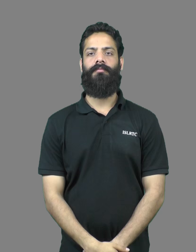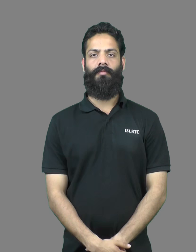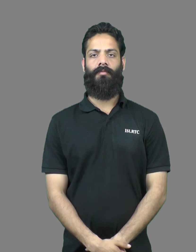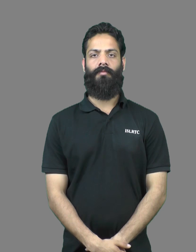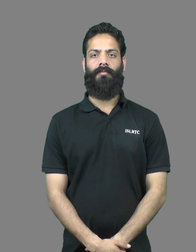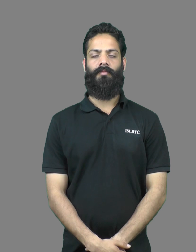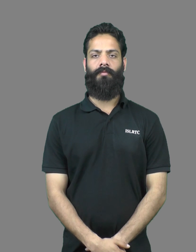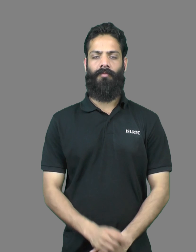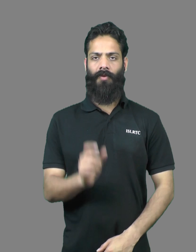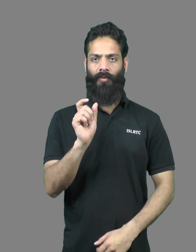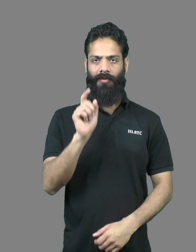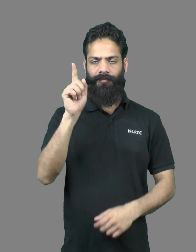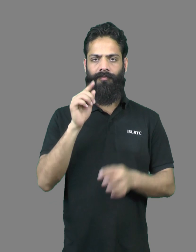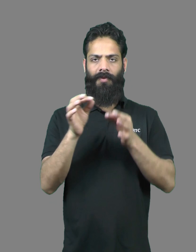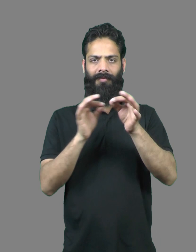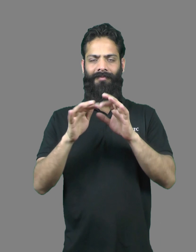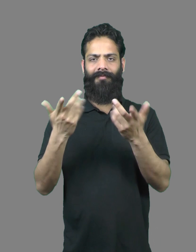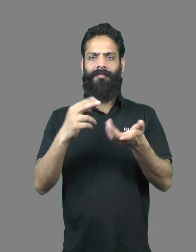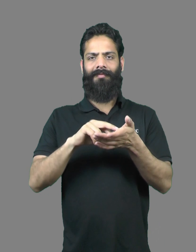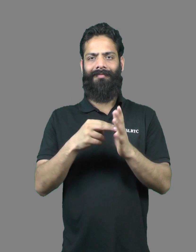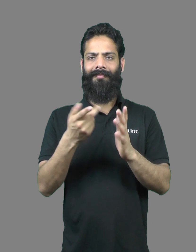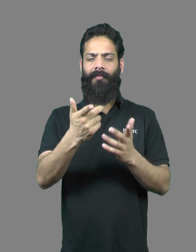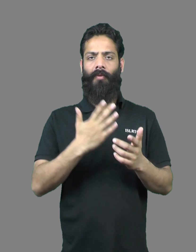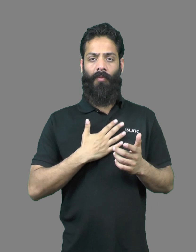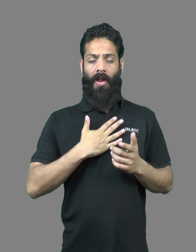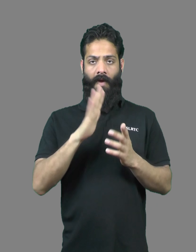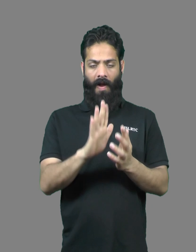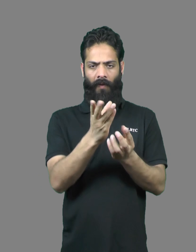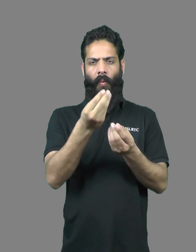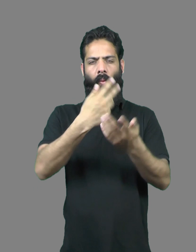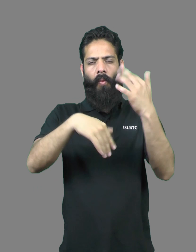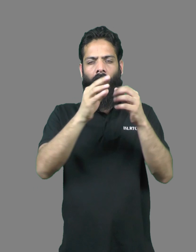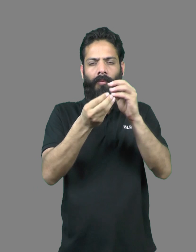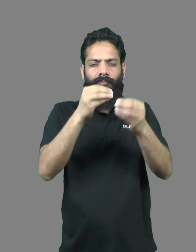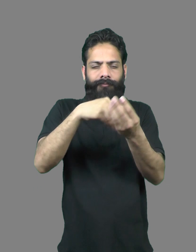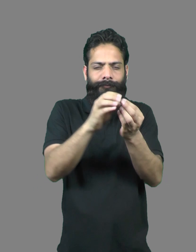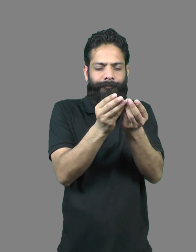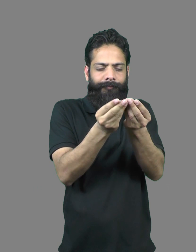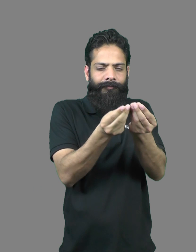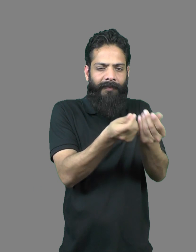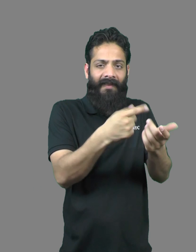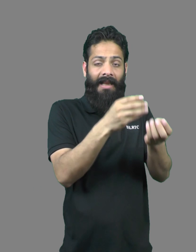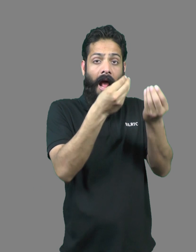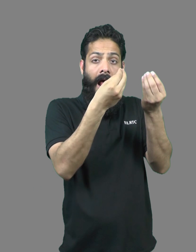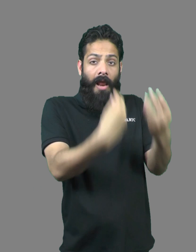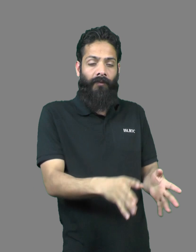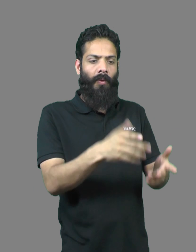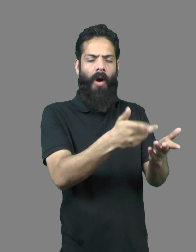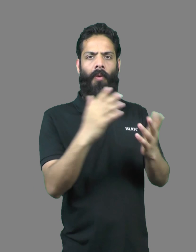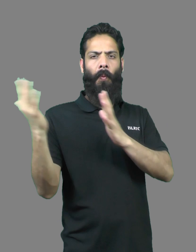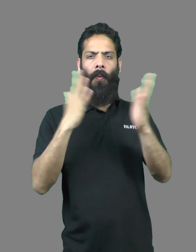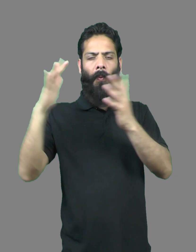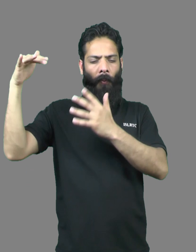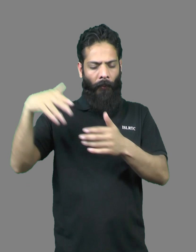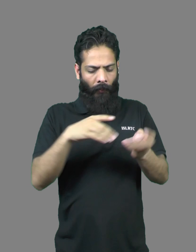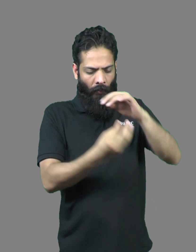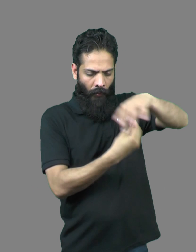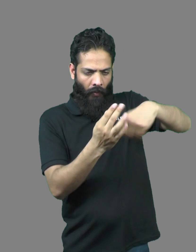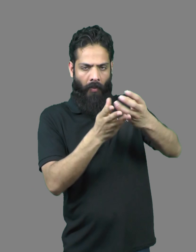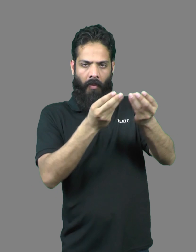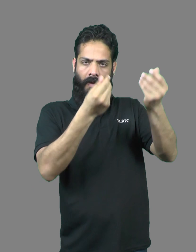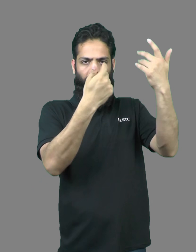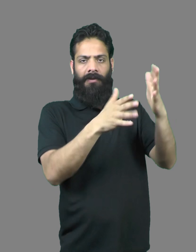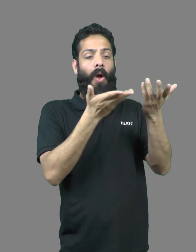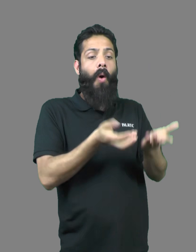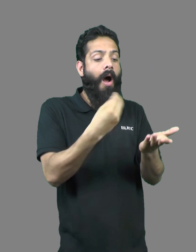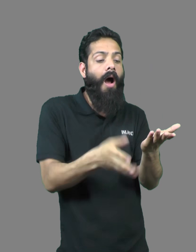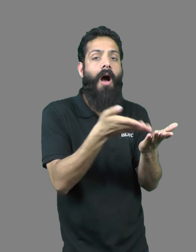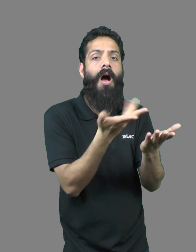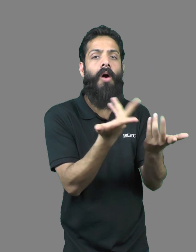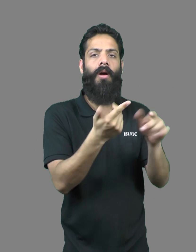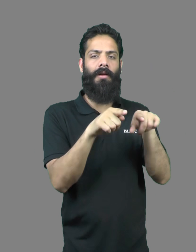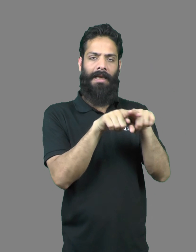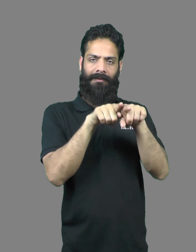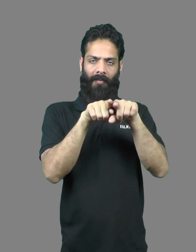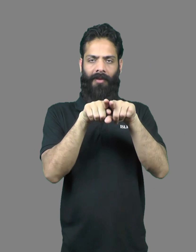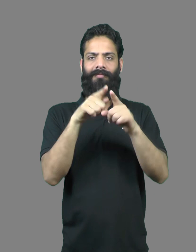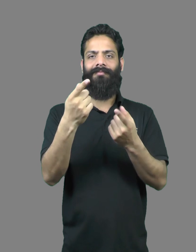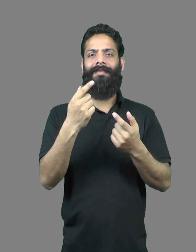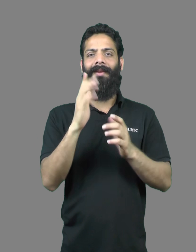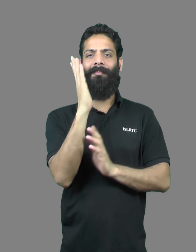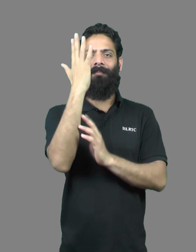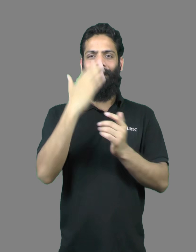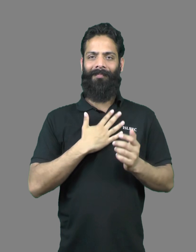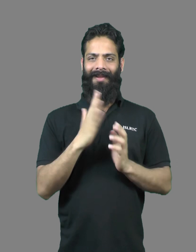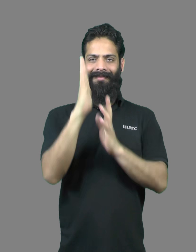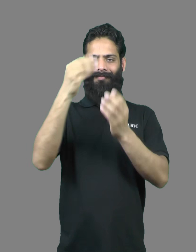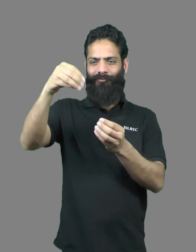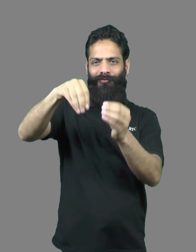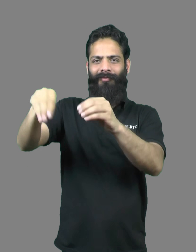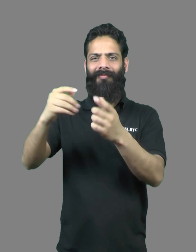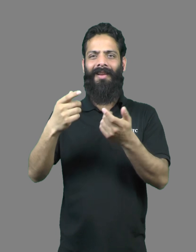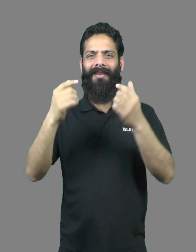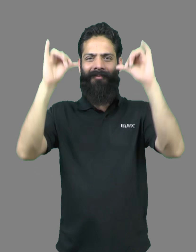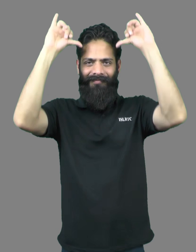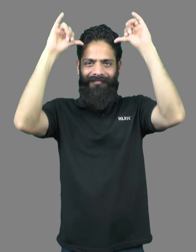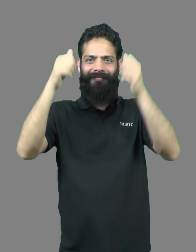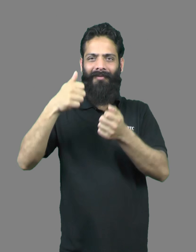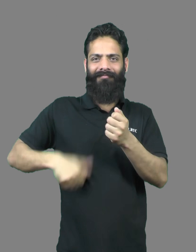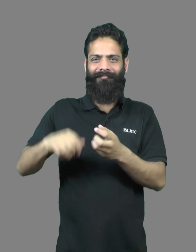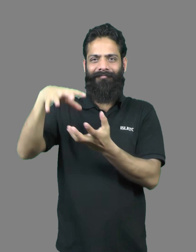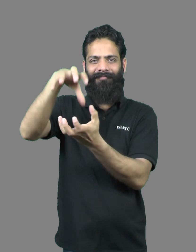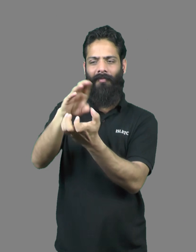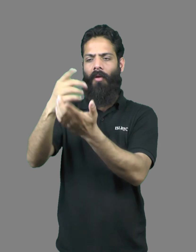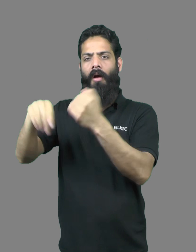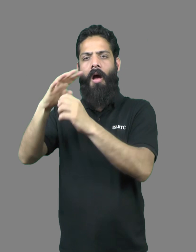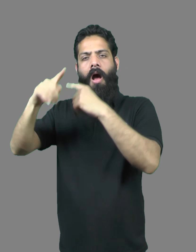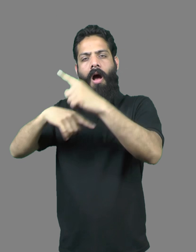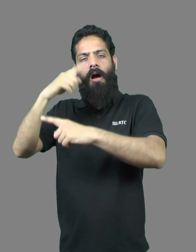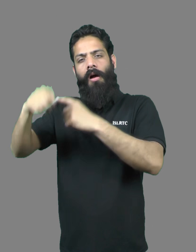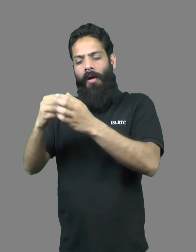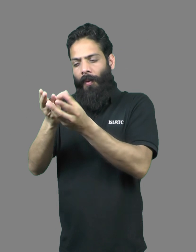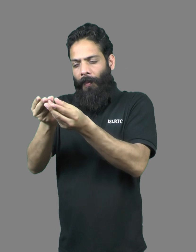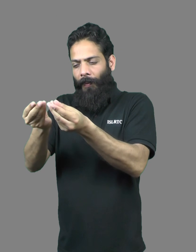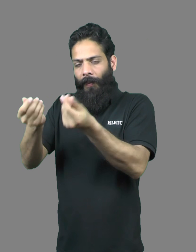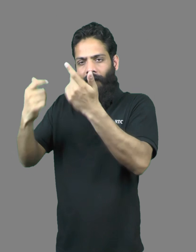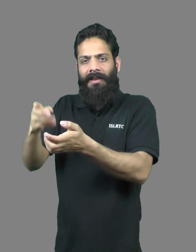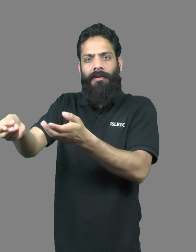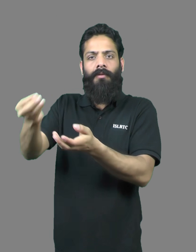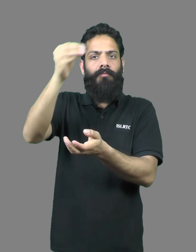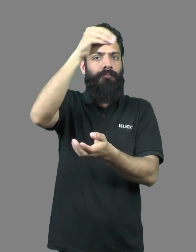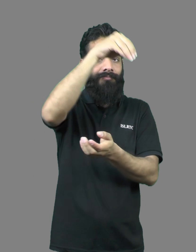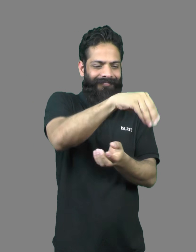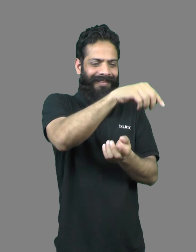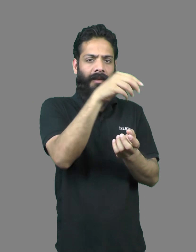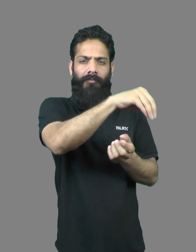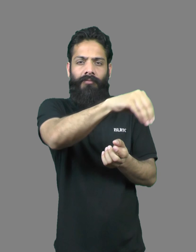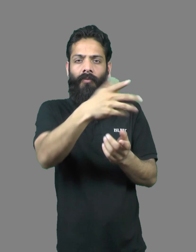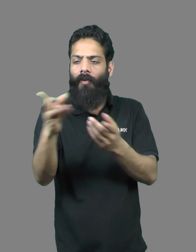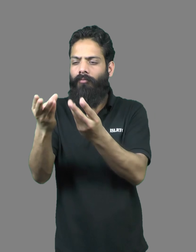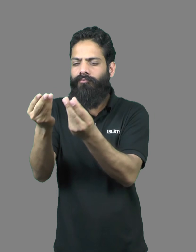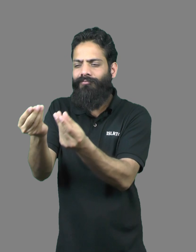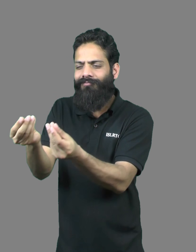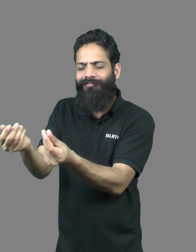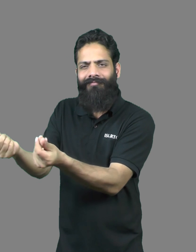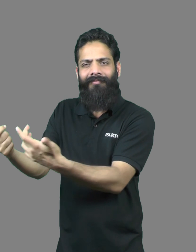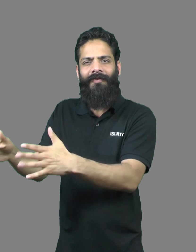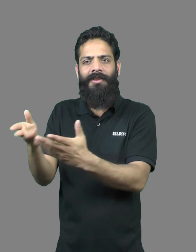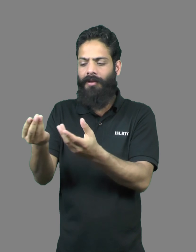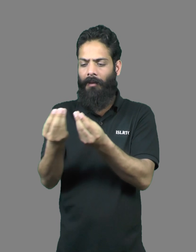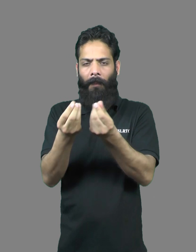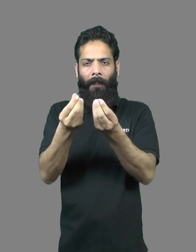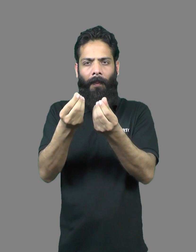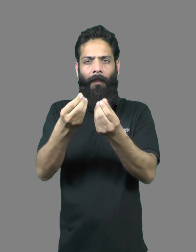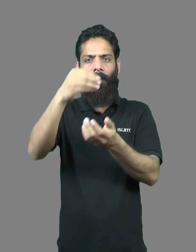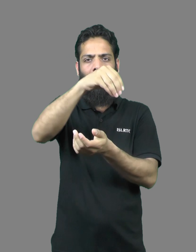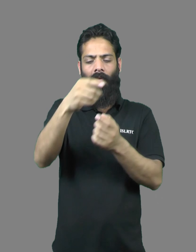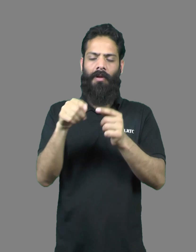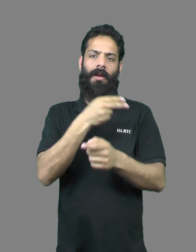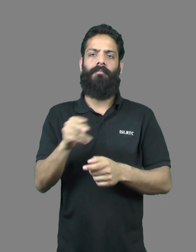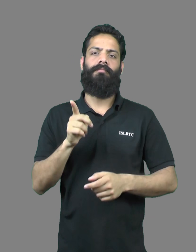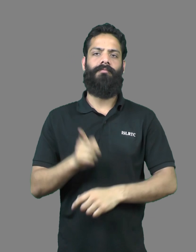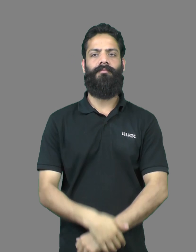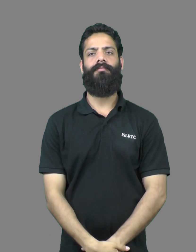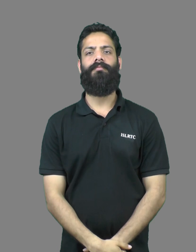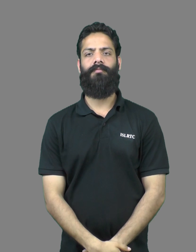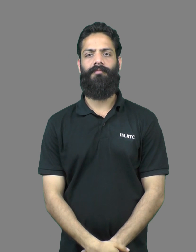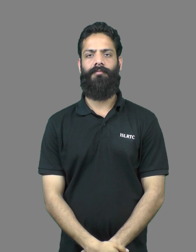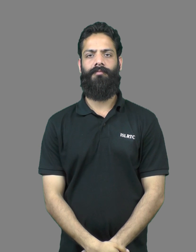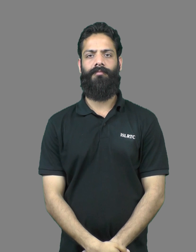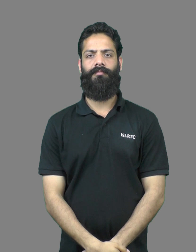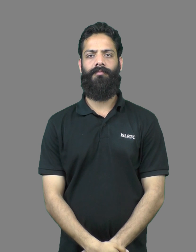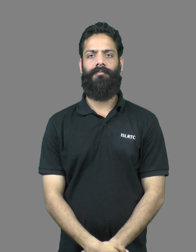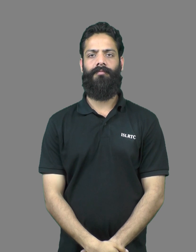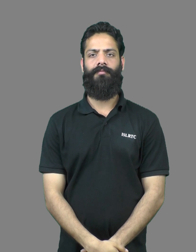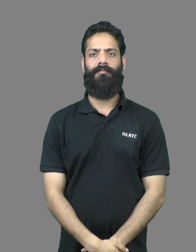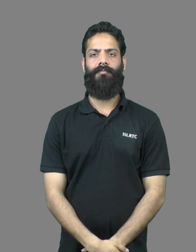Compost